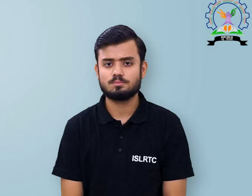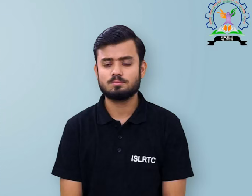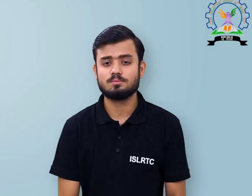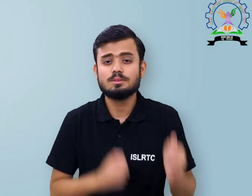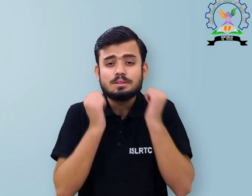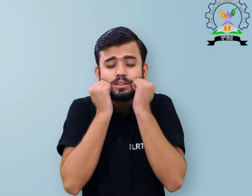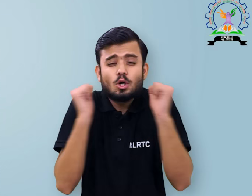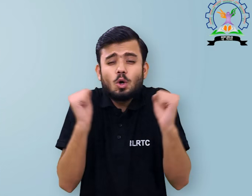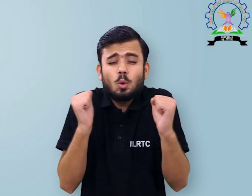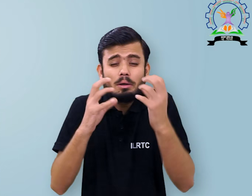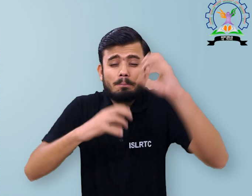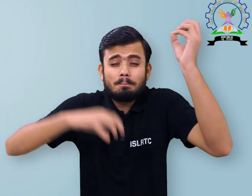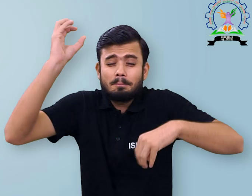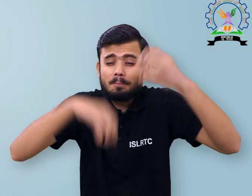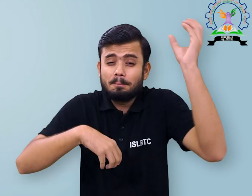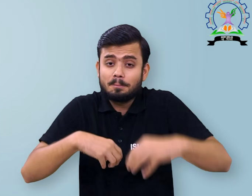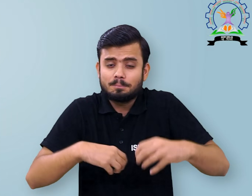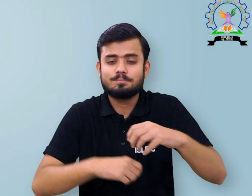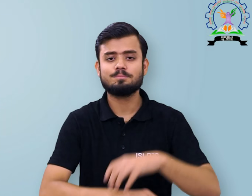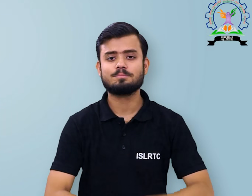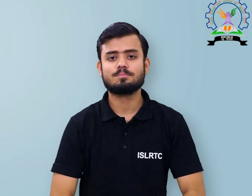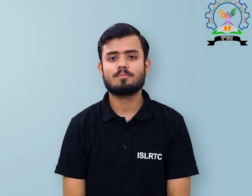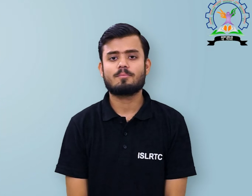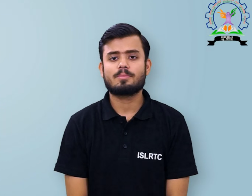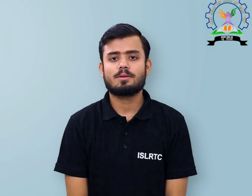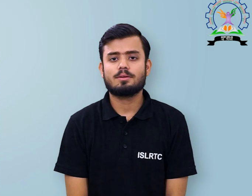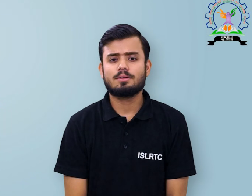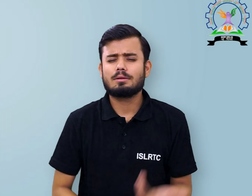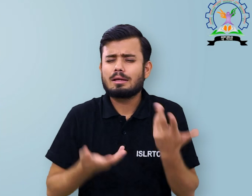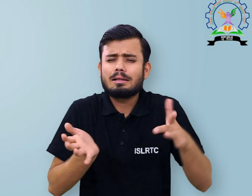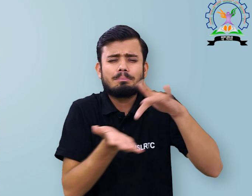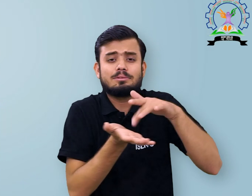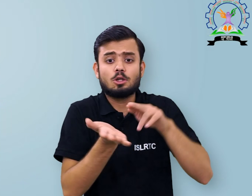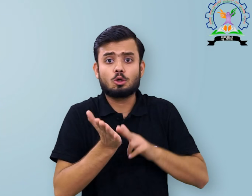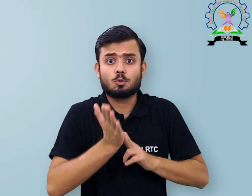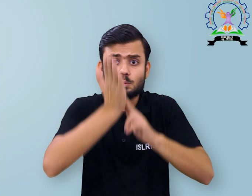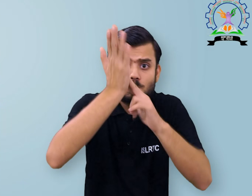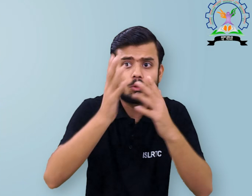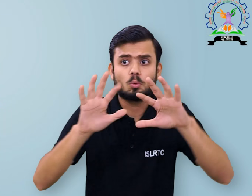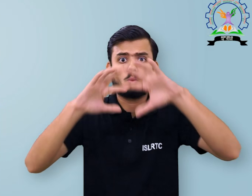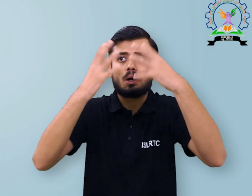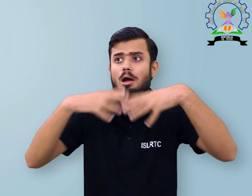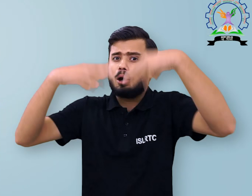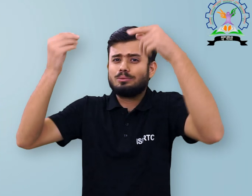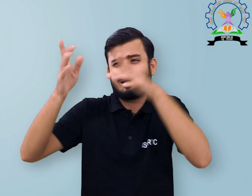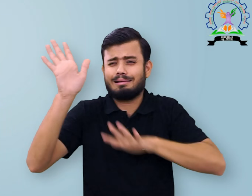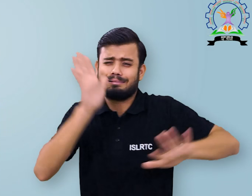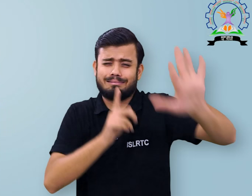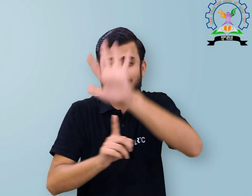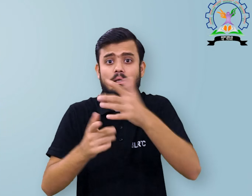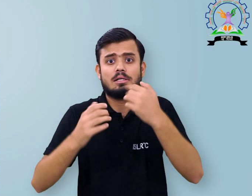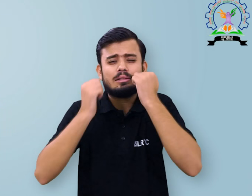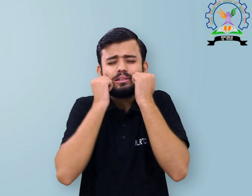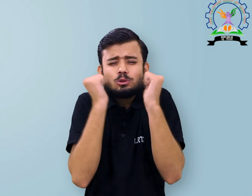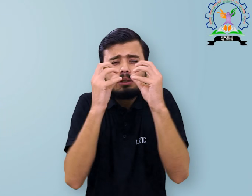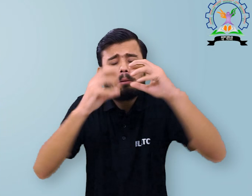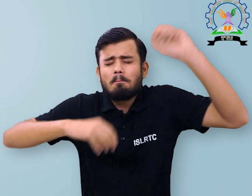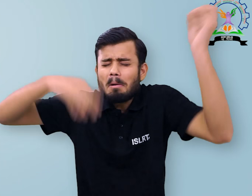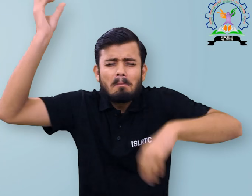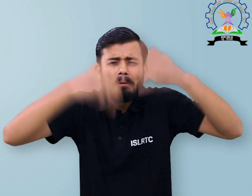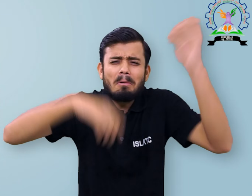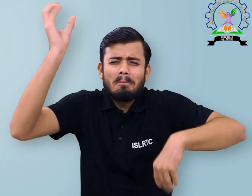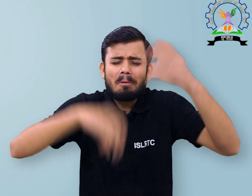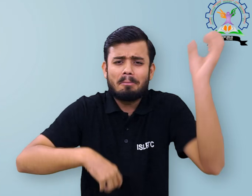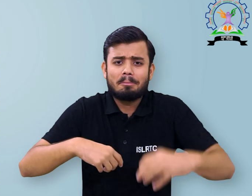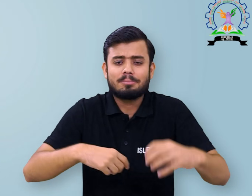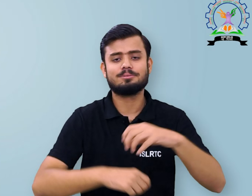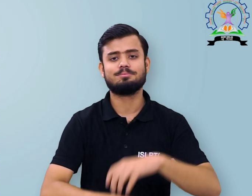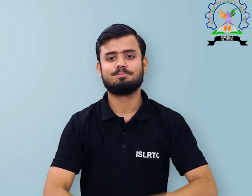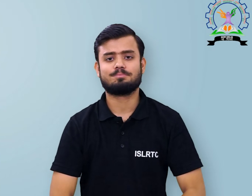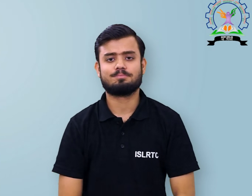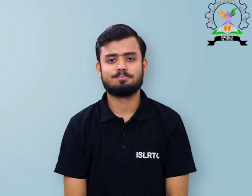Hailstone A small ball of ice falling from the sky in showers.